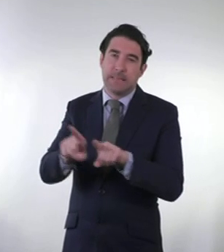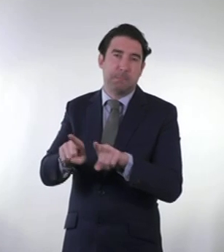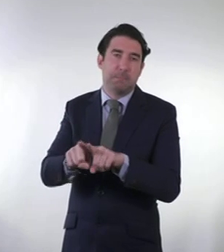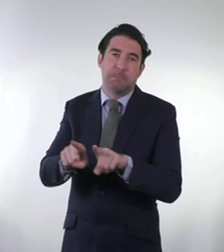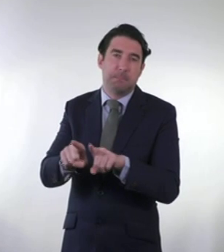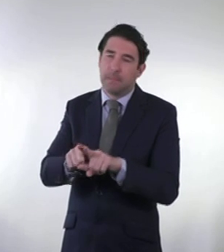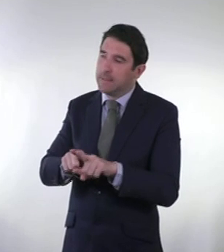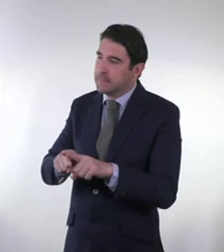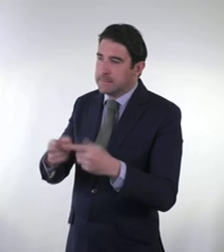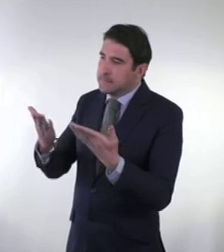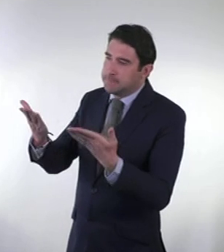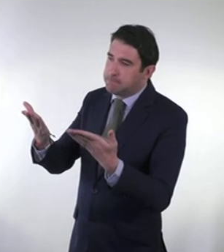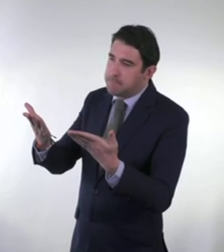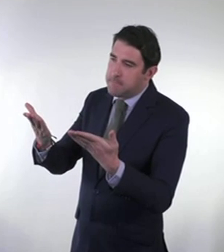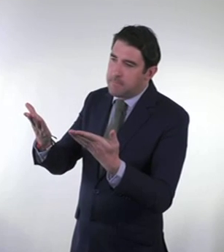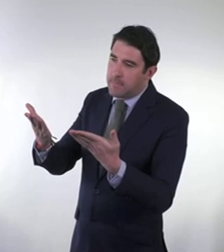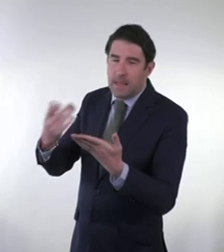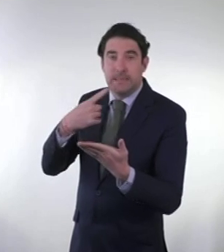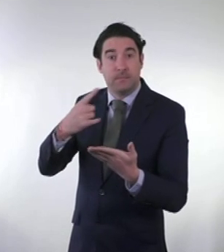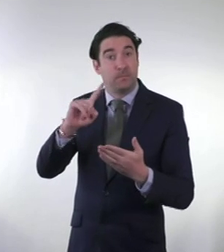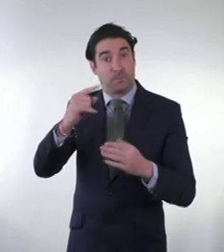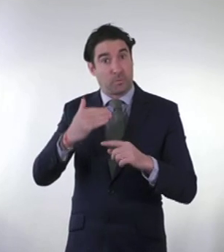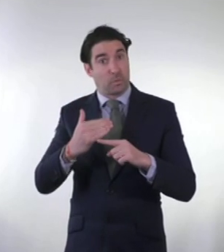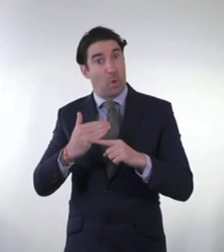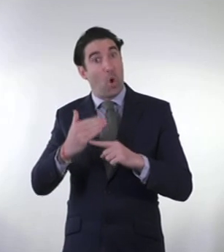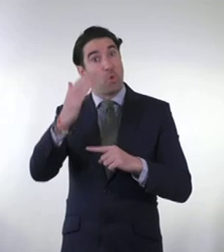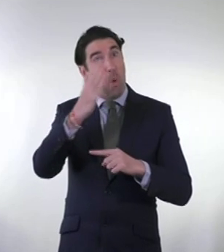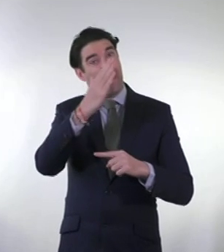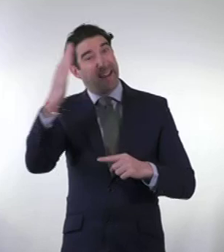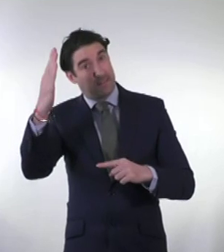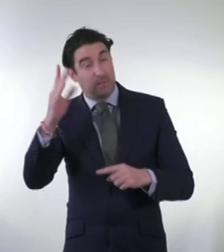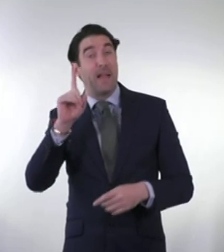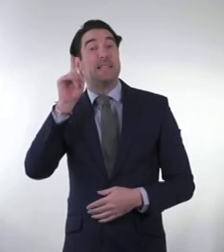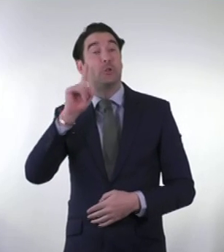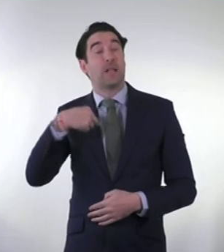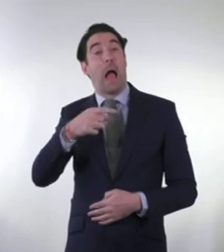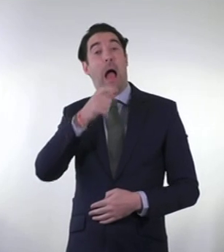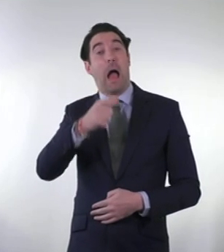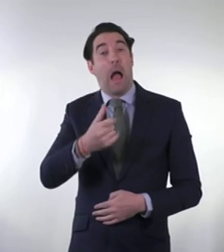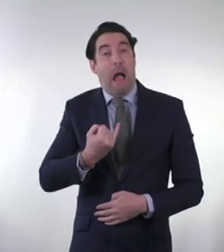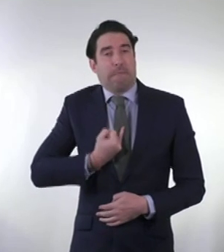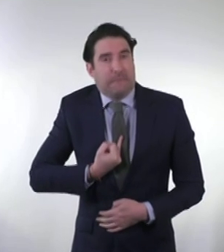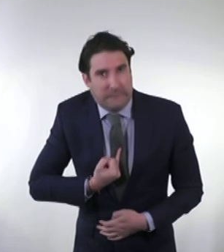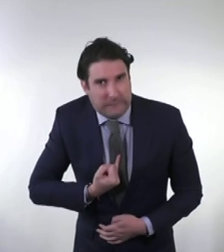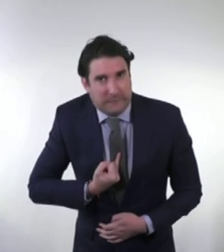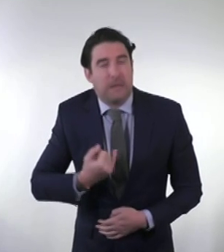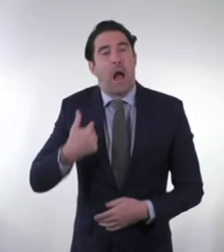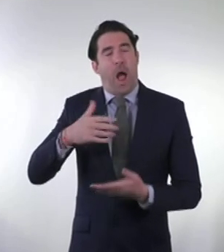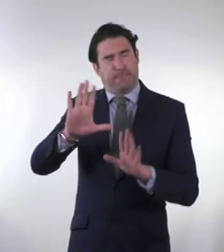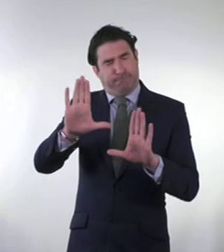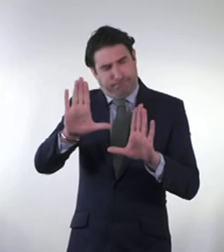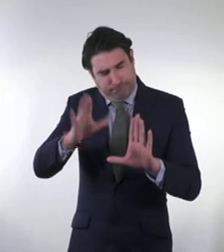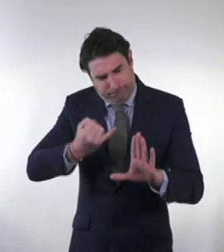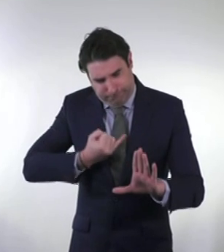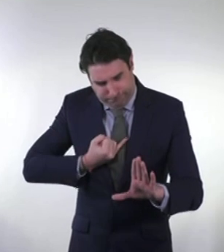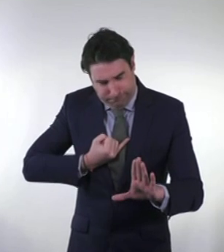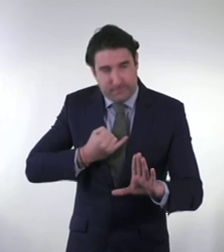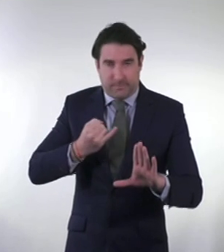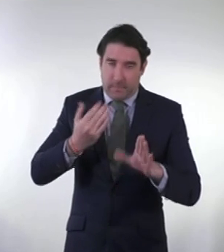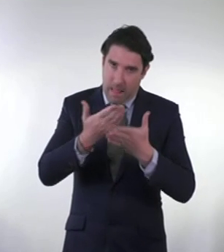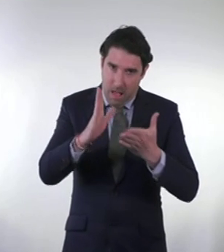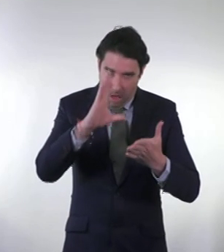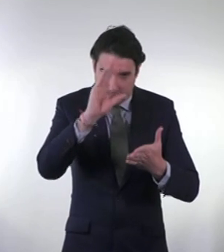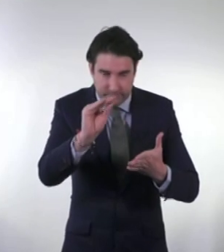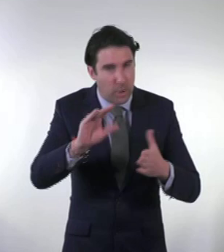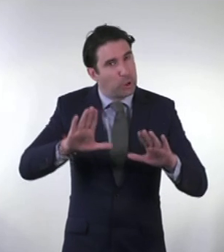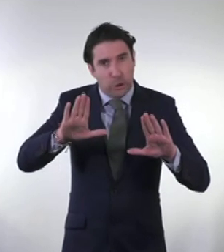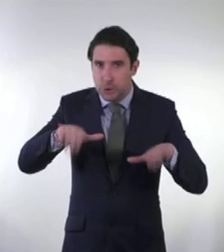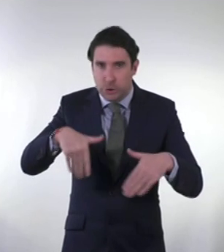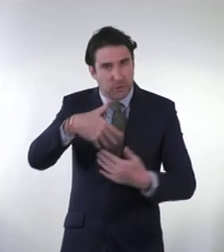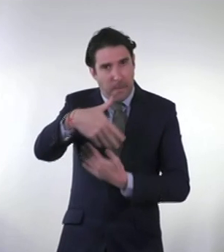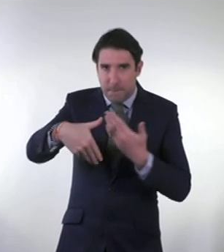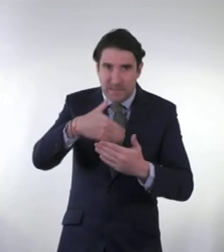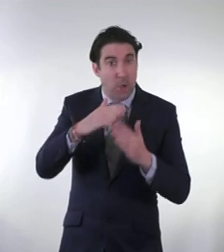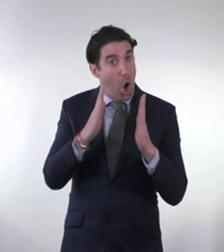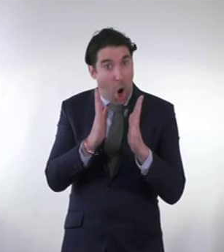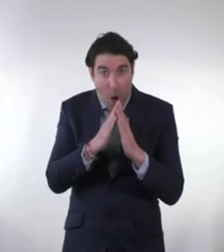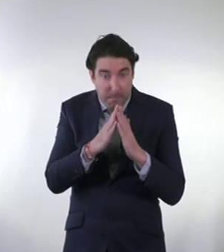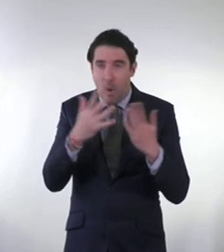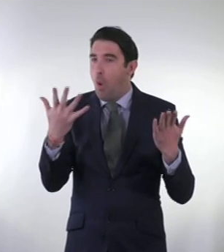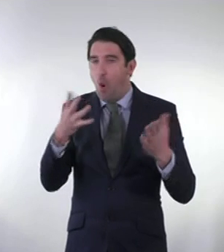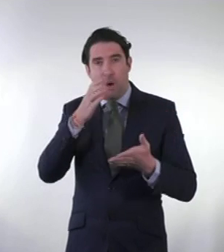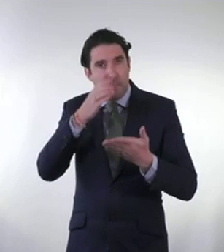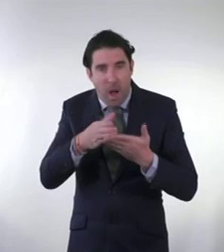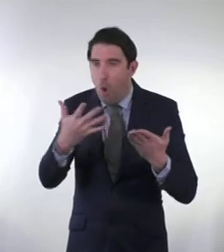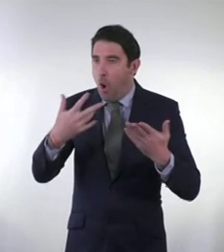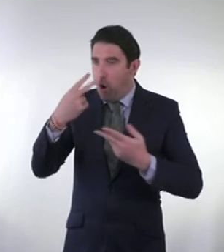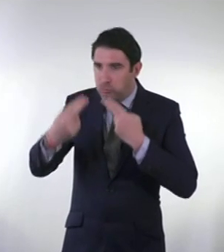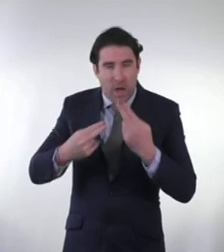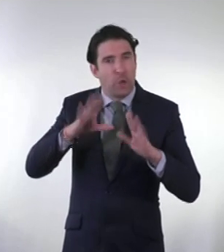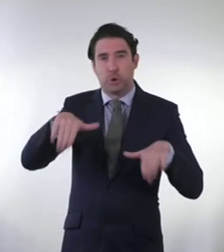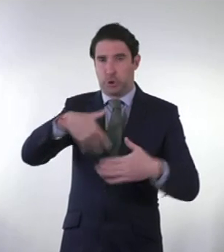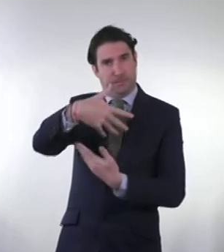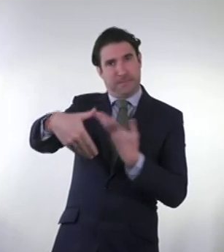On the restrictions in the north-east, I cleared that matter up as fast as I could: it is very clear that people should not mix indoors either at home or in a hospitality setting and should avoid socialising outdoors.